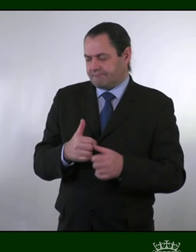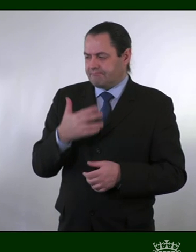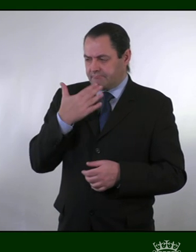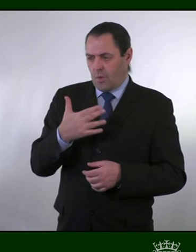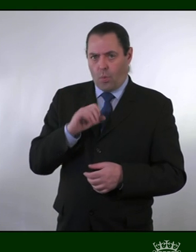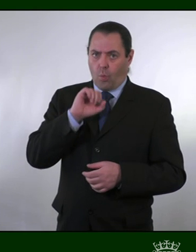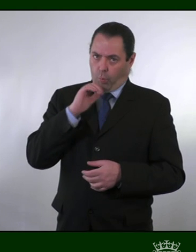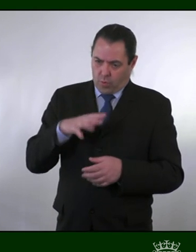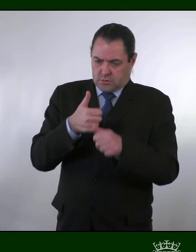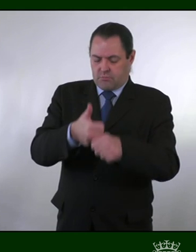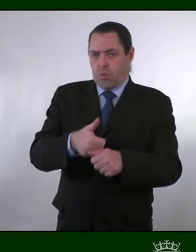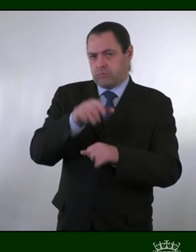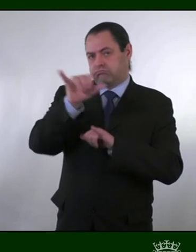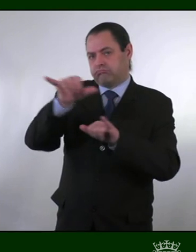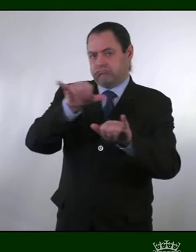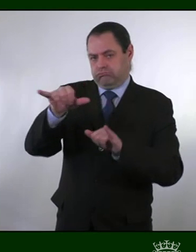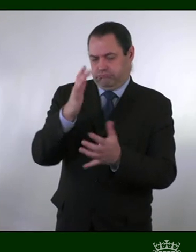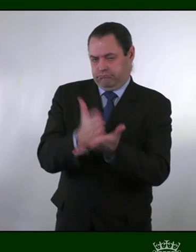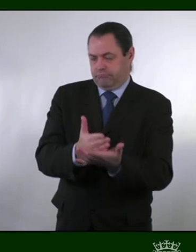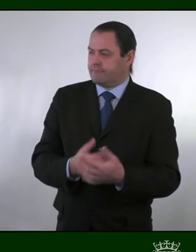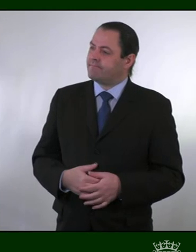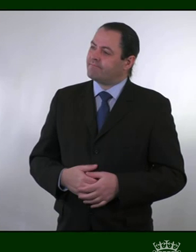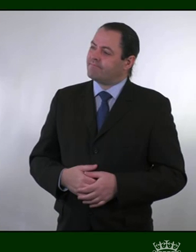We certainly want to help the airline industry. Sir Jeffrey M.